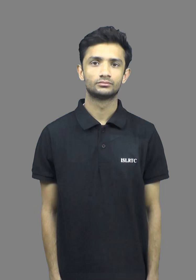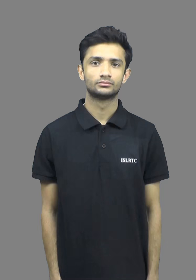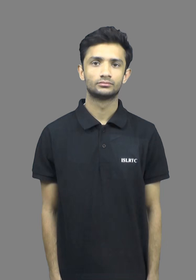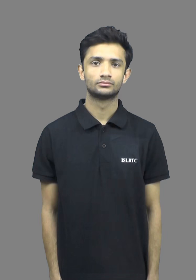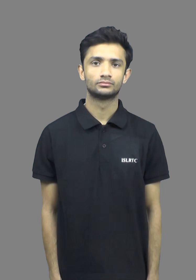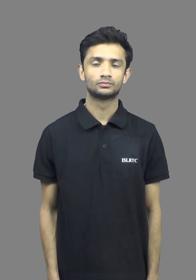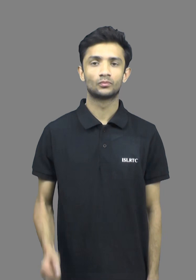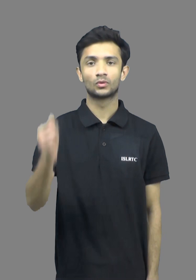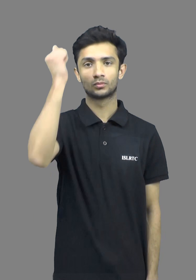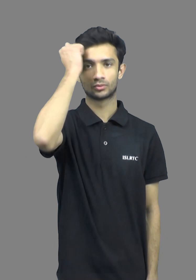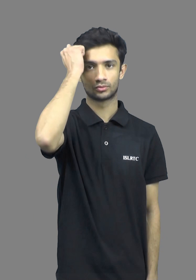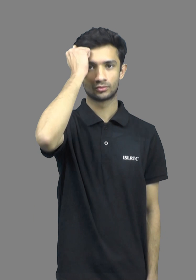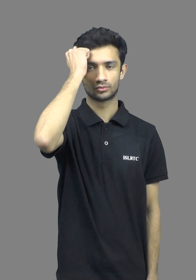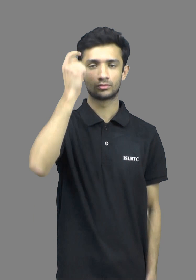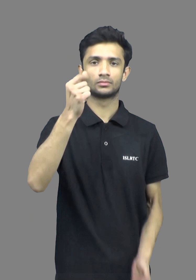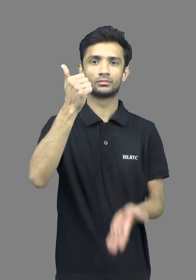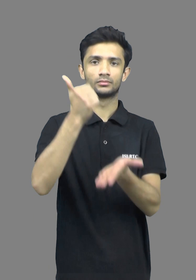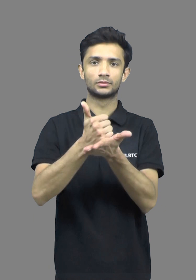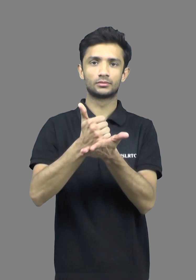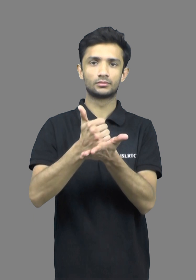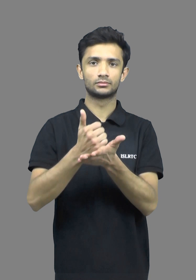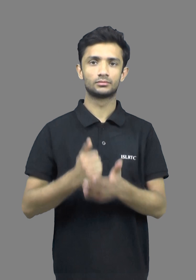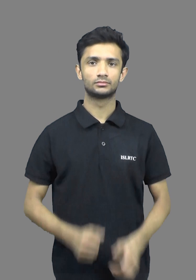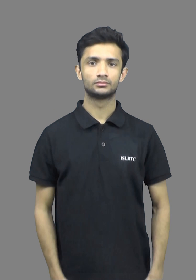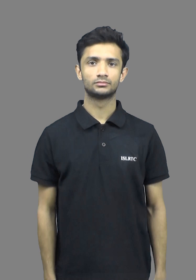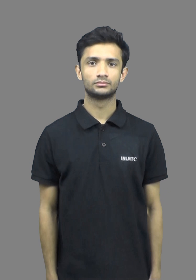Bank of Baroda